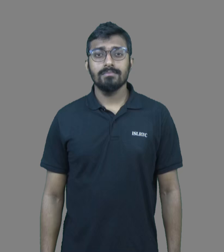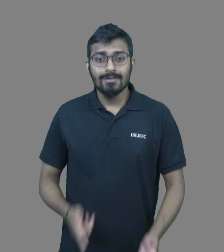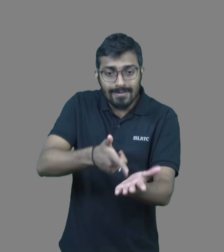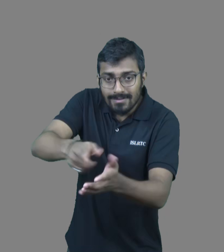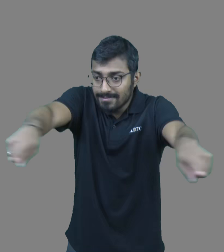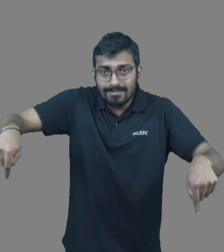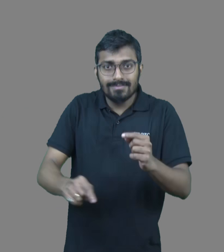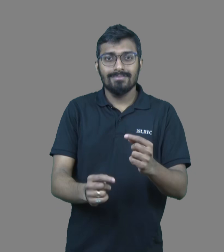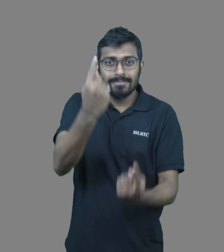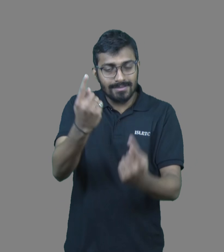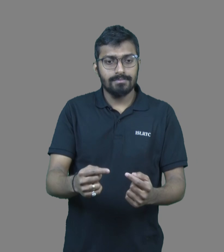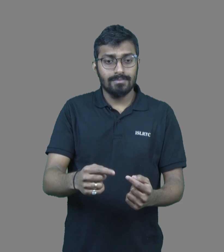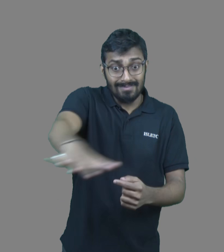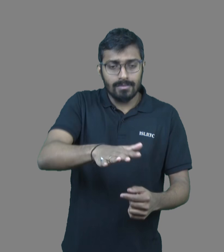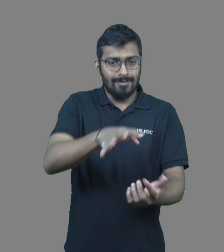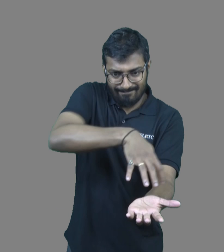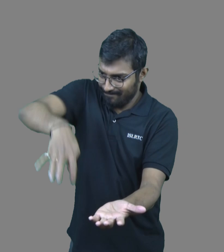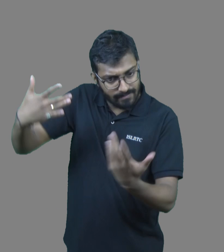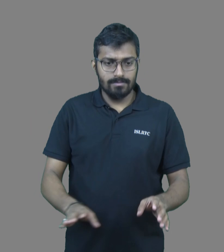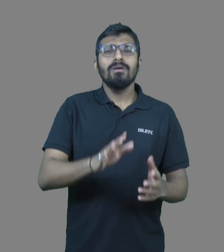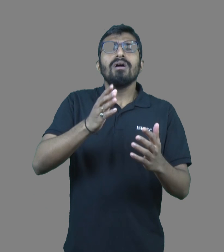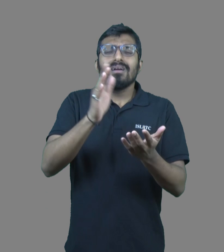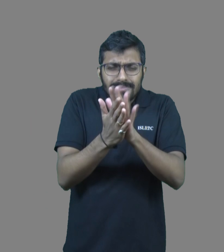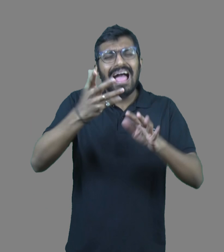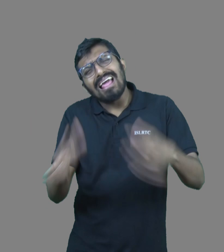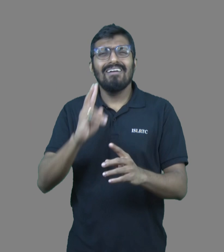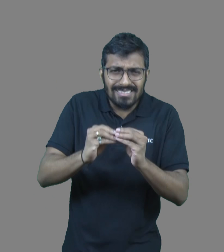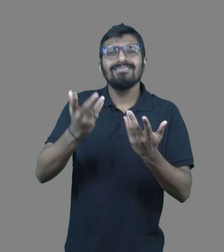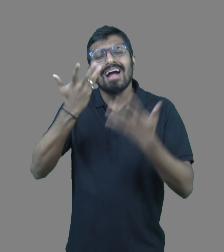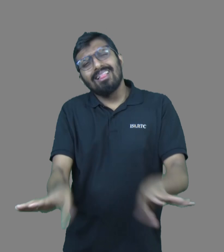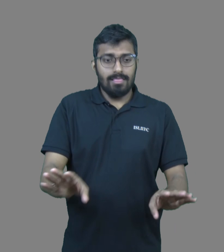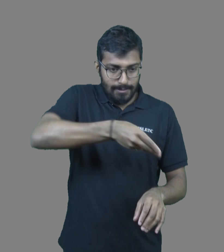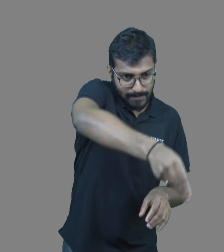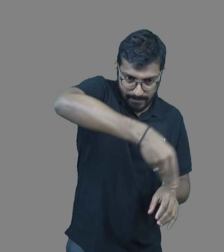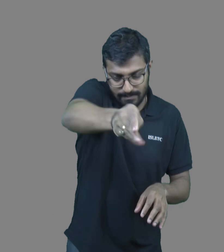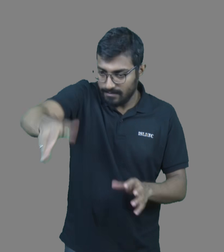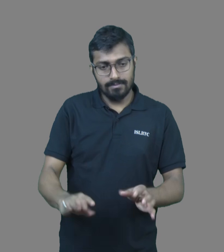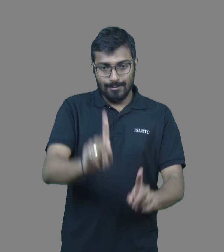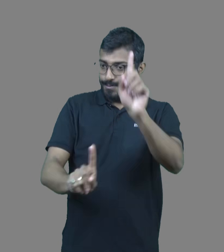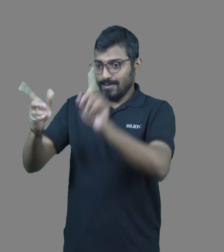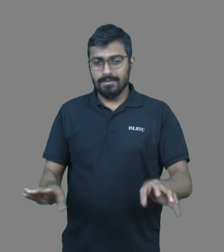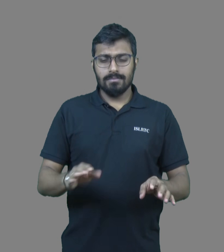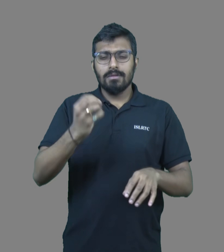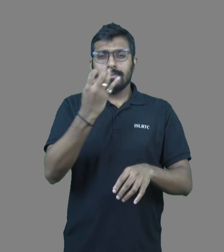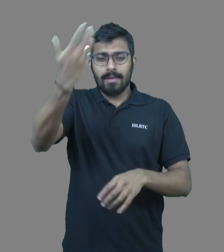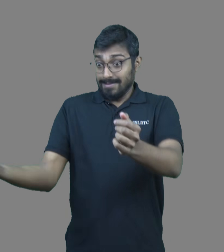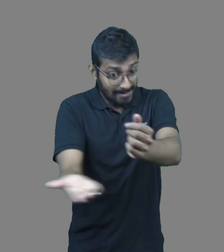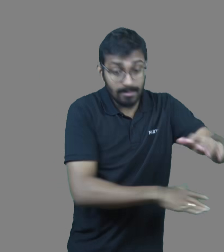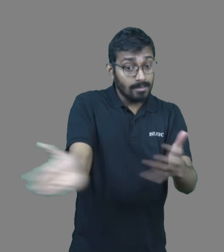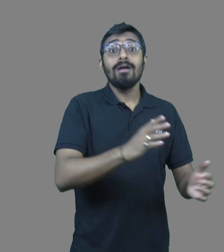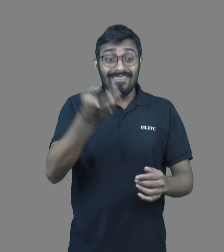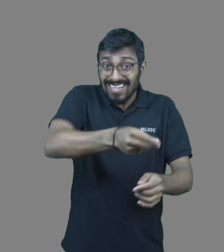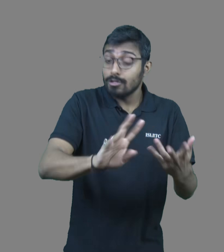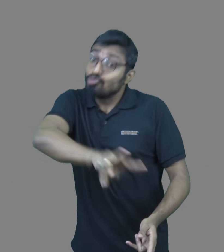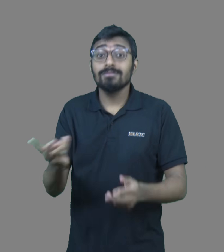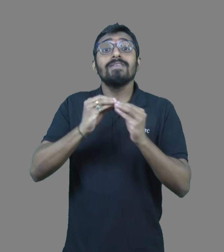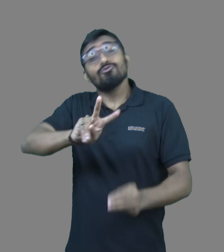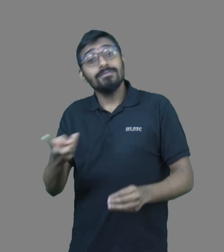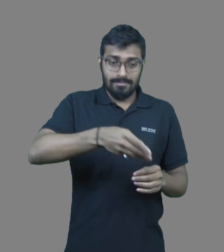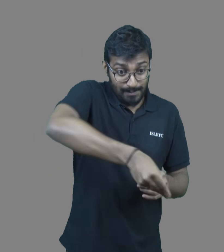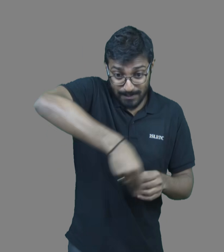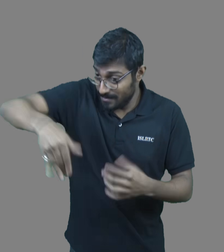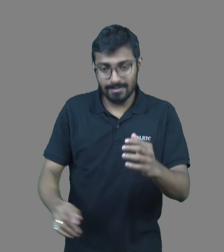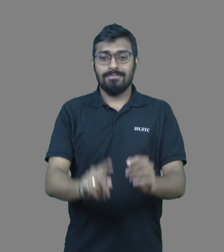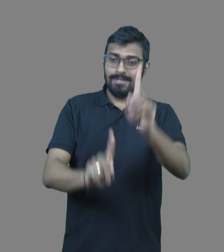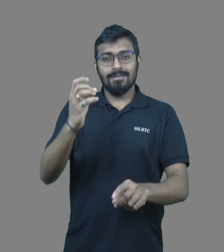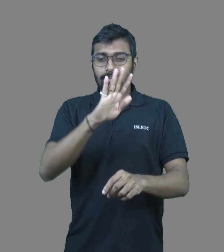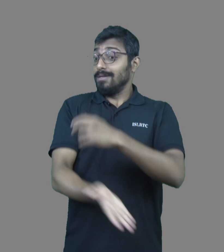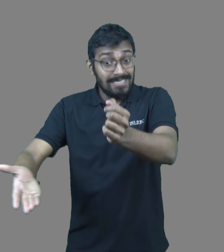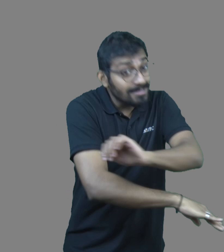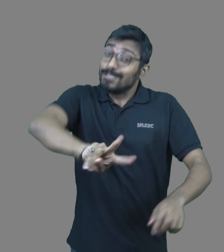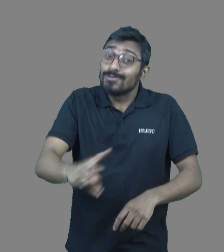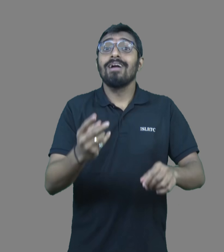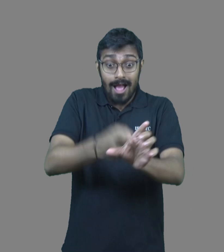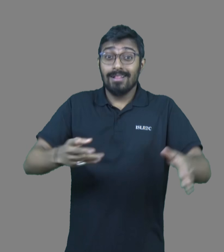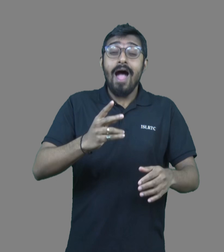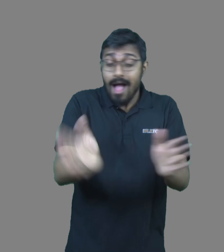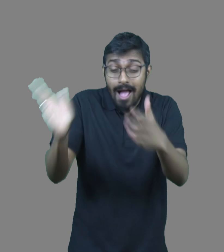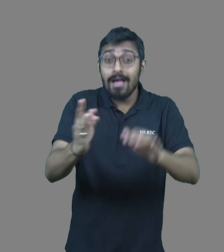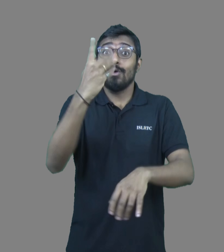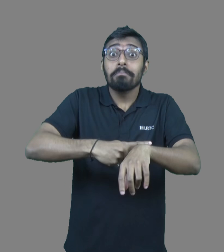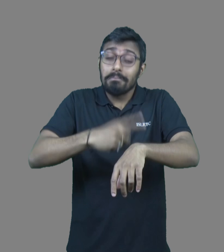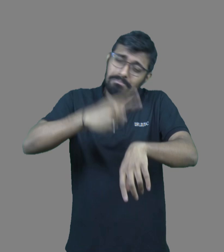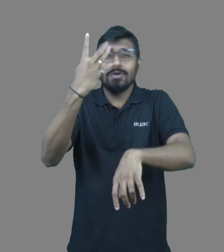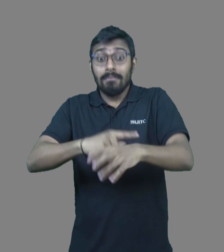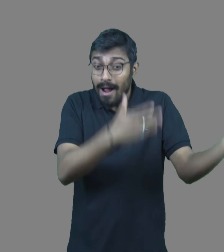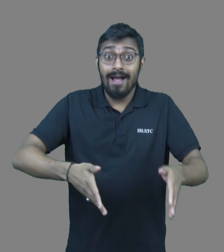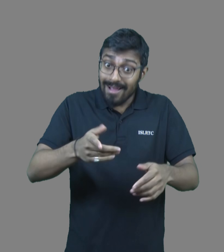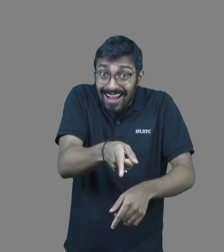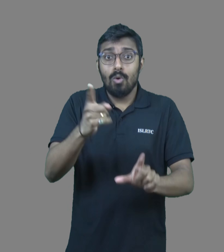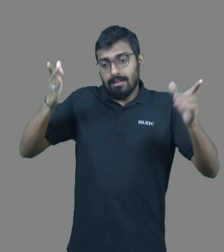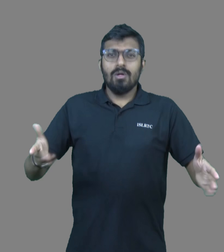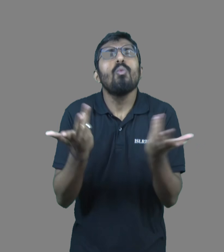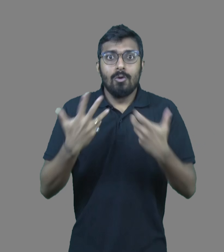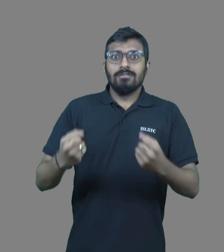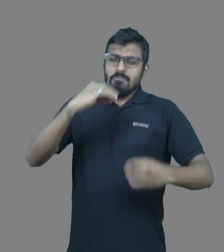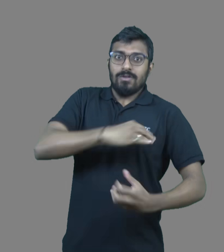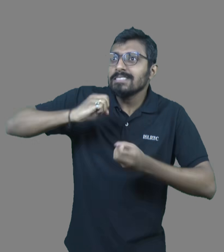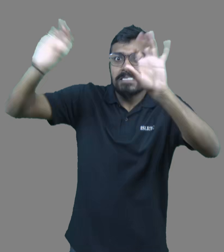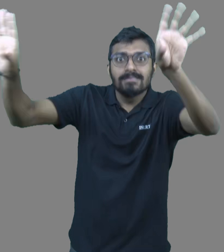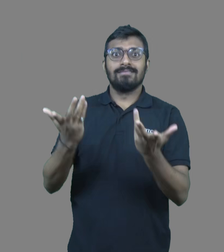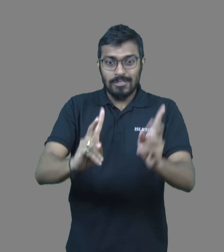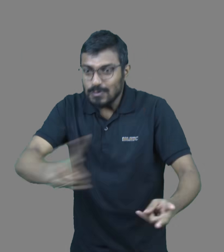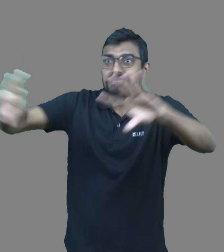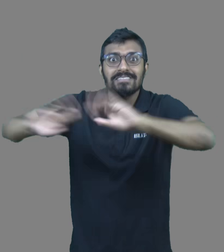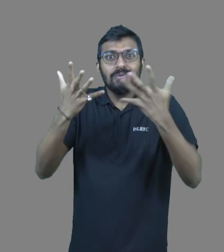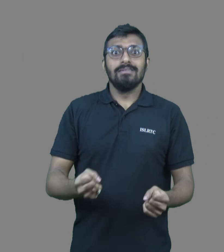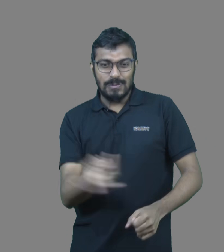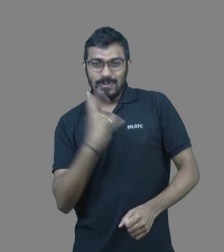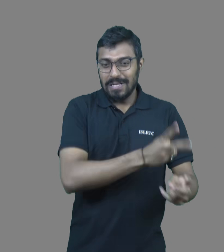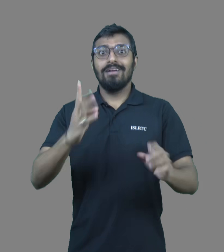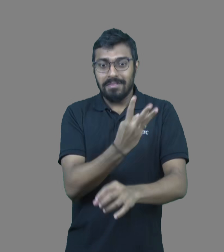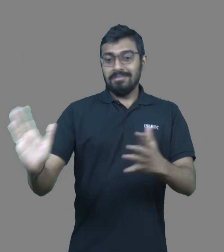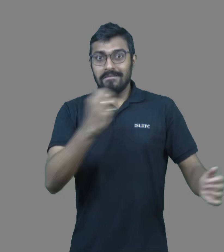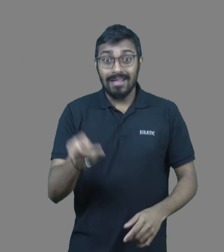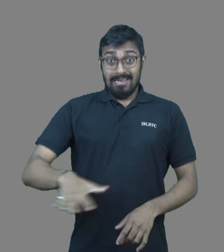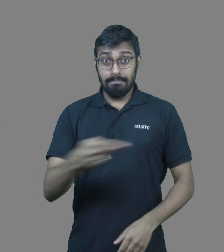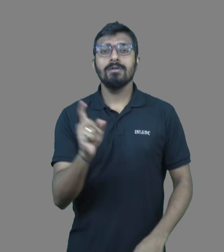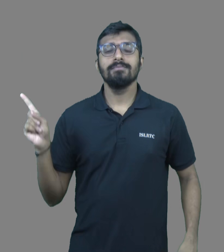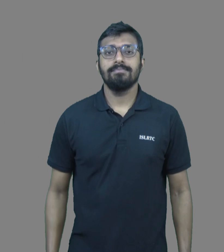Multipal Cropping